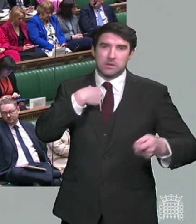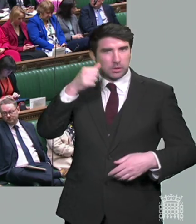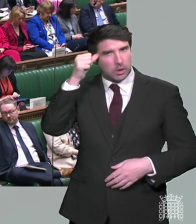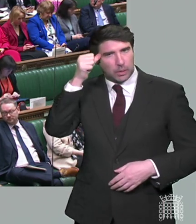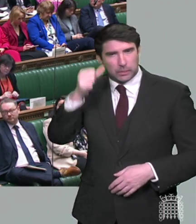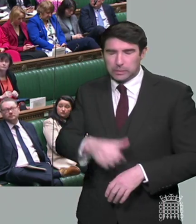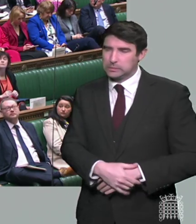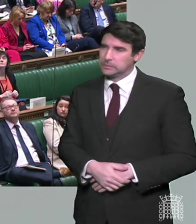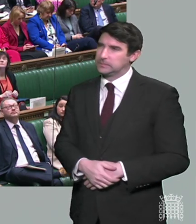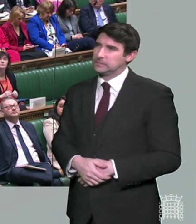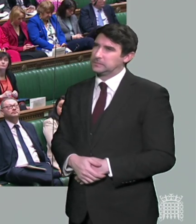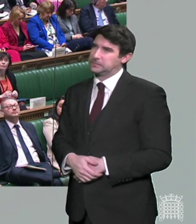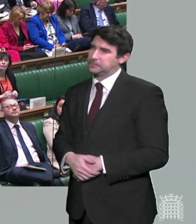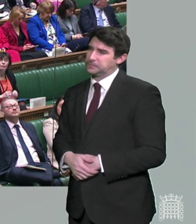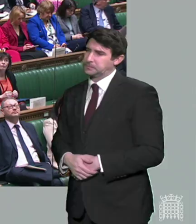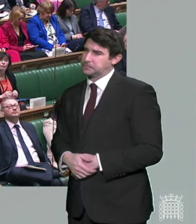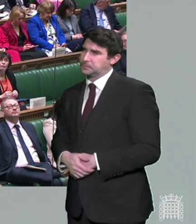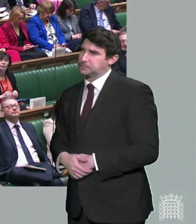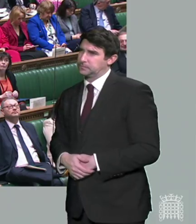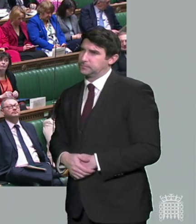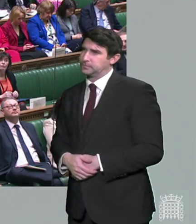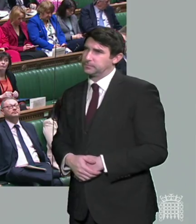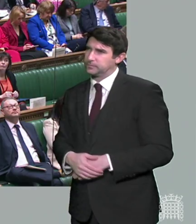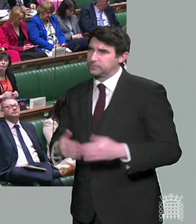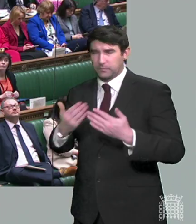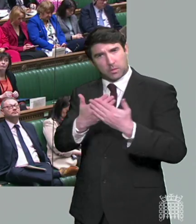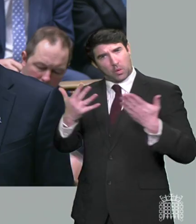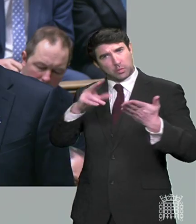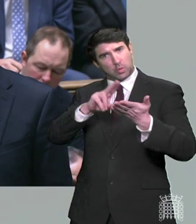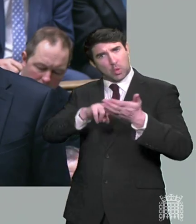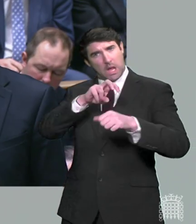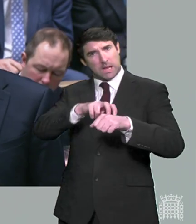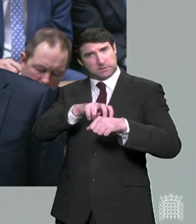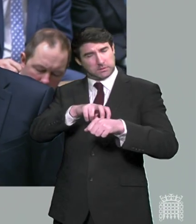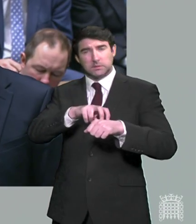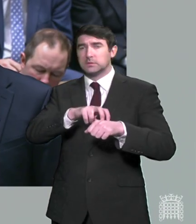Many people in Northern Ireland—a very high proportion—are off-grid heating oil users.